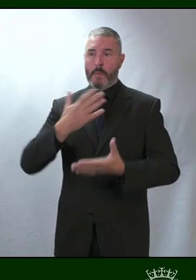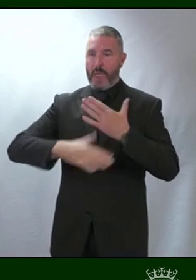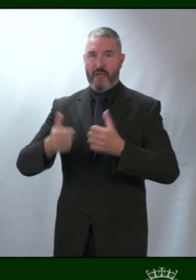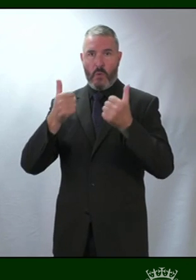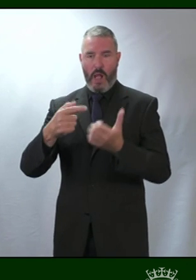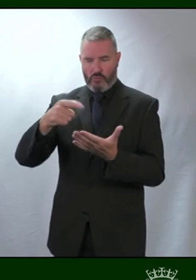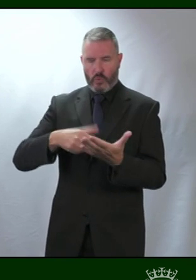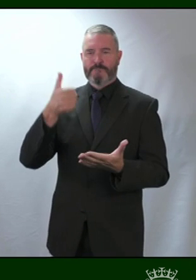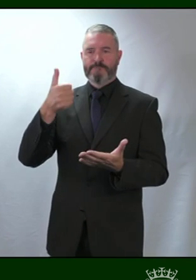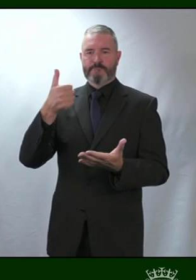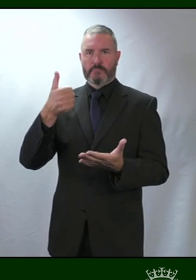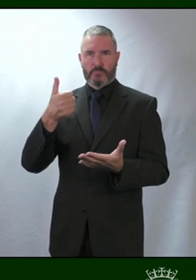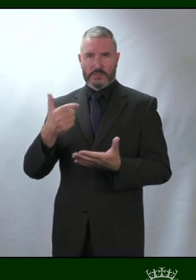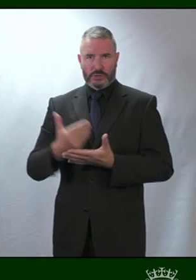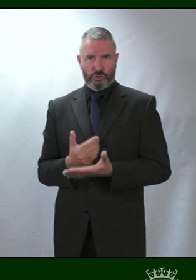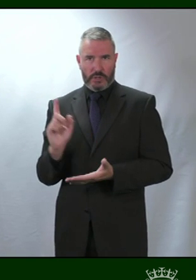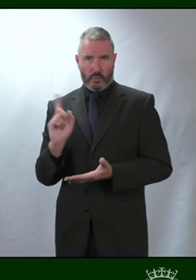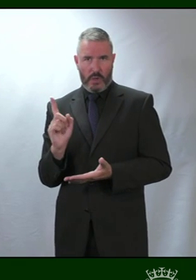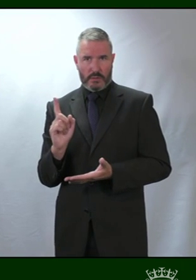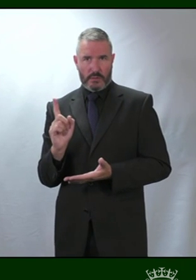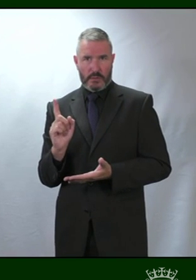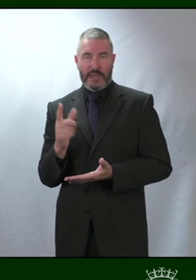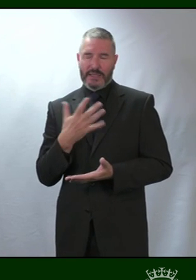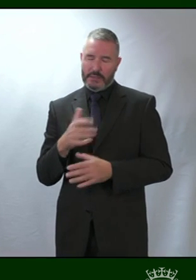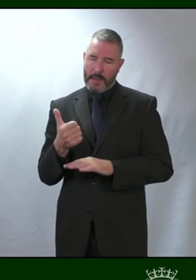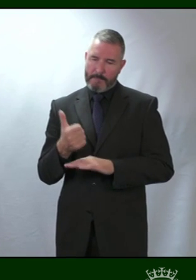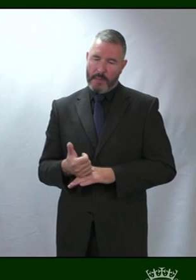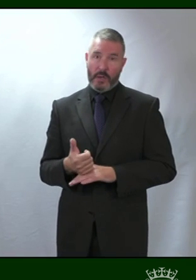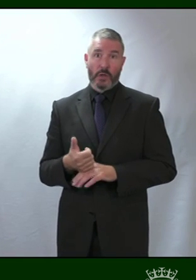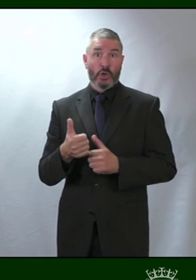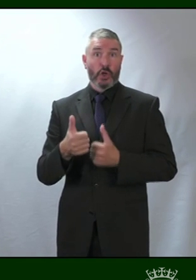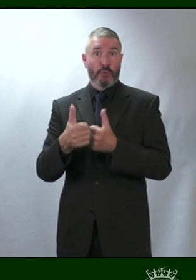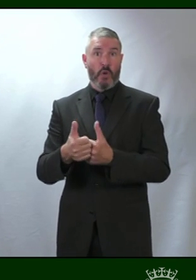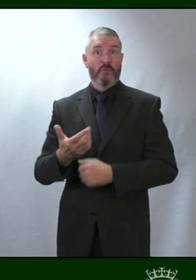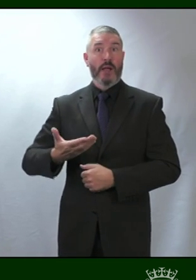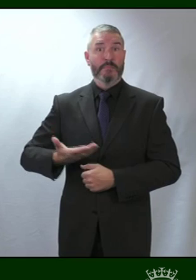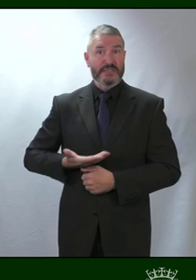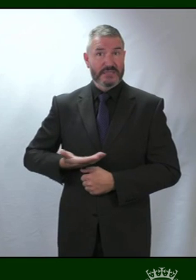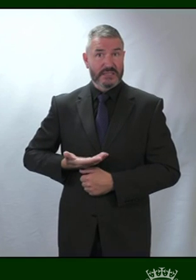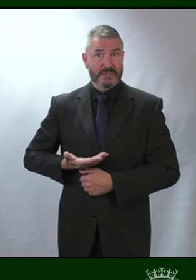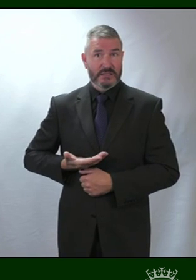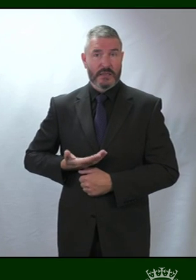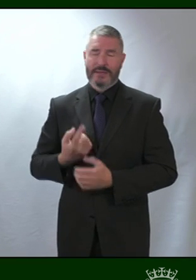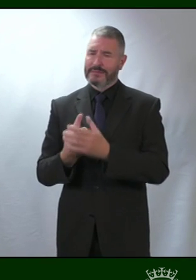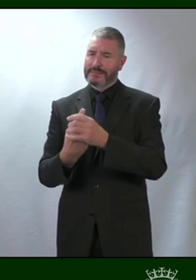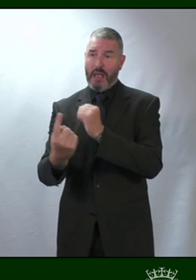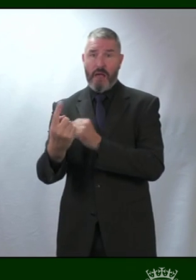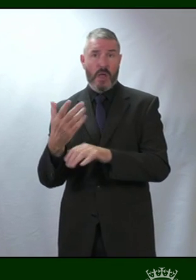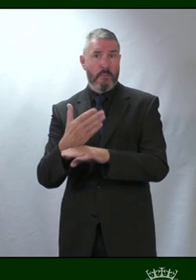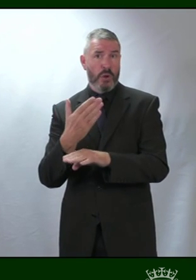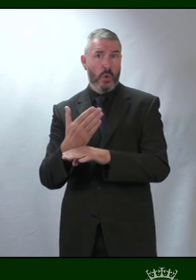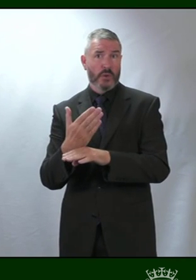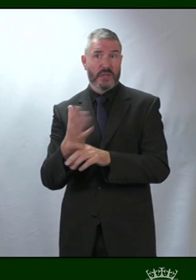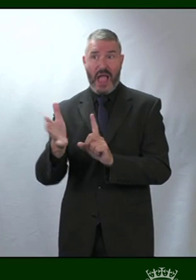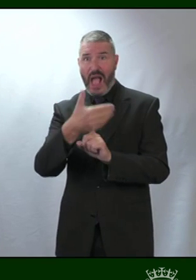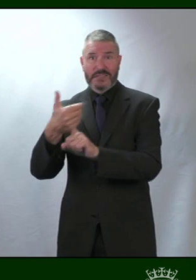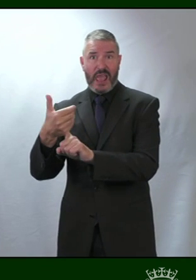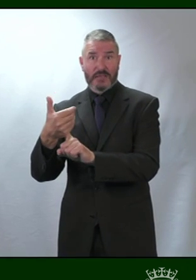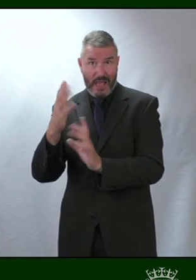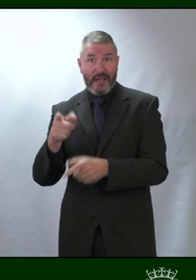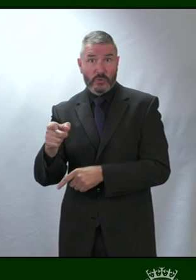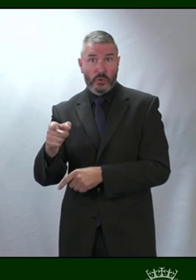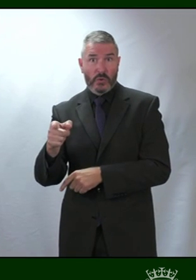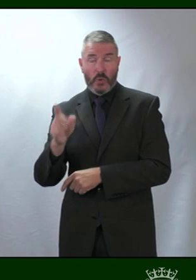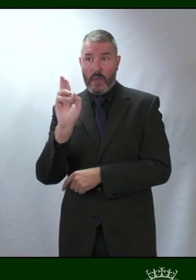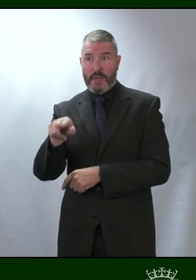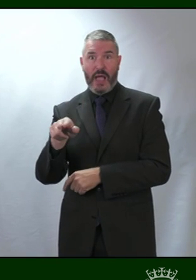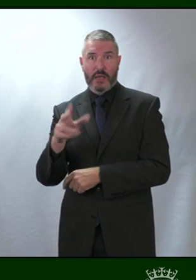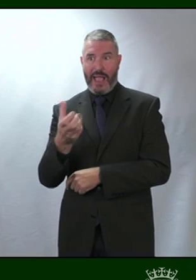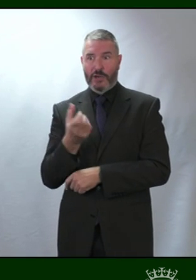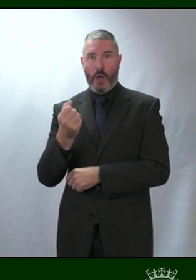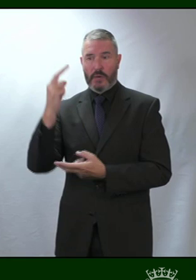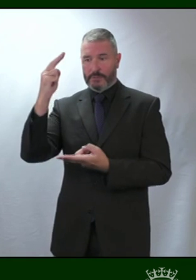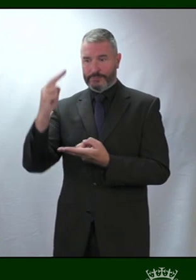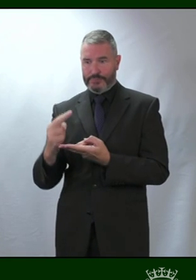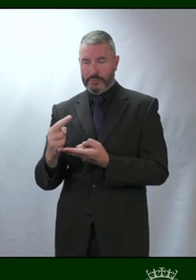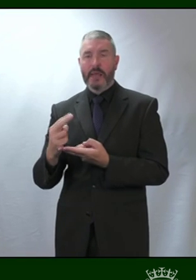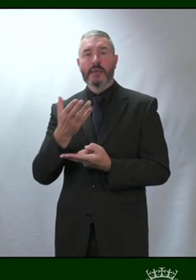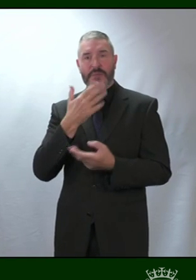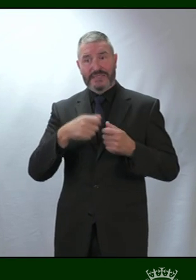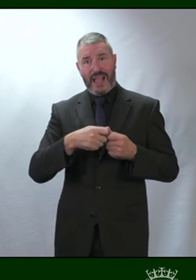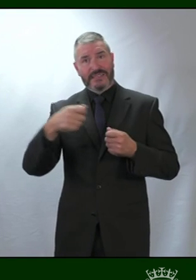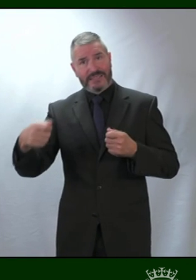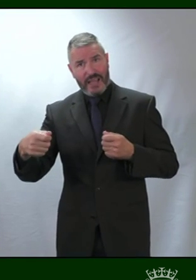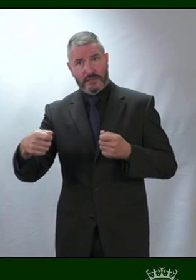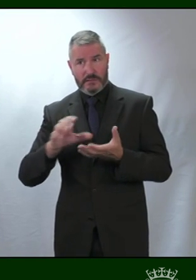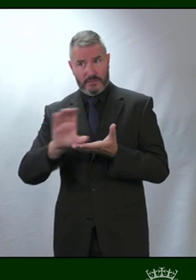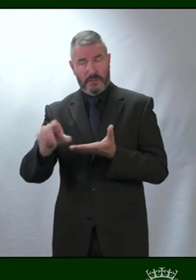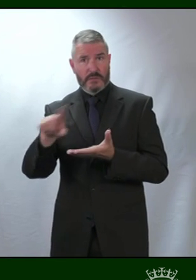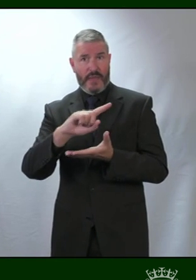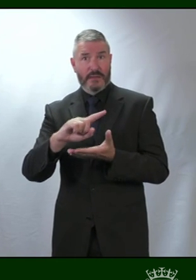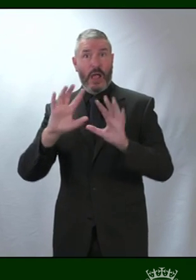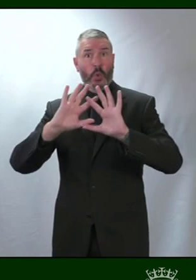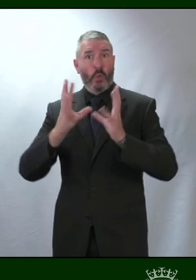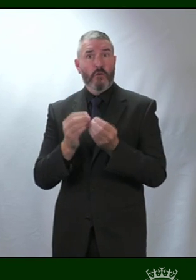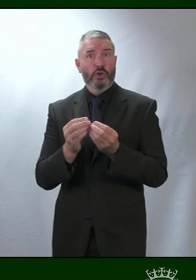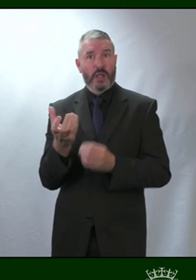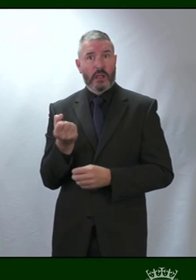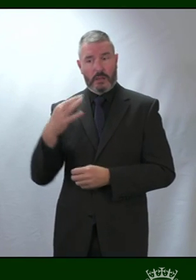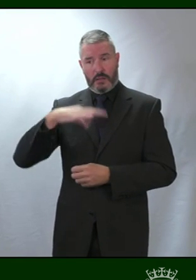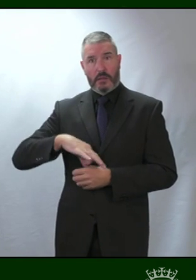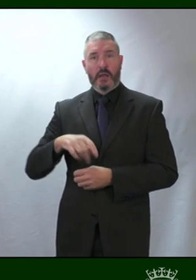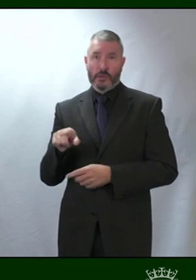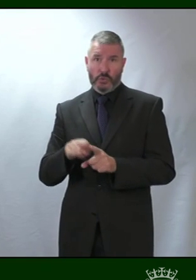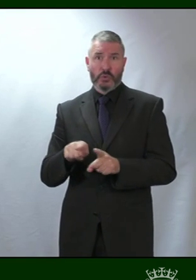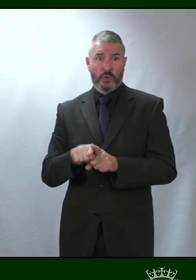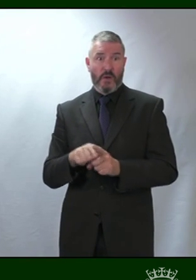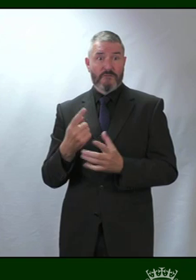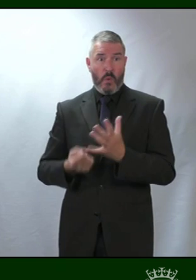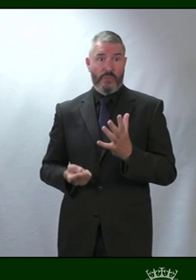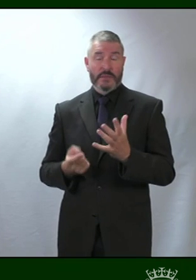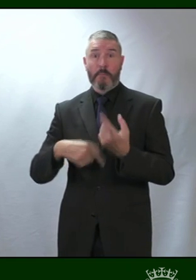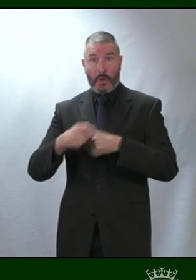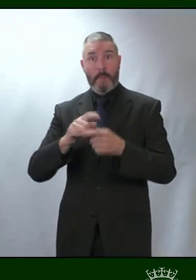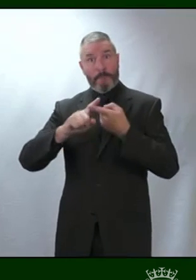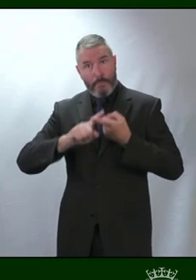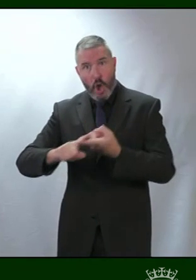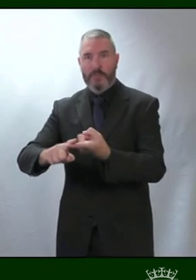So will the Prime Minister do the right thing and look now, as a minimum, at the support available to businesses—in particular, the self-employed, who may need to self-isolate repeatedly or be back in the realm of zero income—extend the furlough scheme, and ensure that the limited universal credit uplift is expanded to legacy benefits and made permanent?